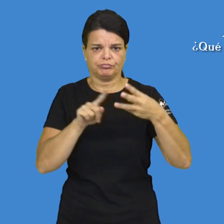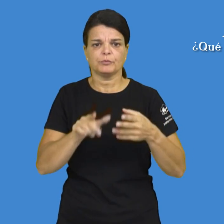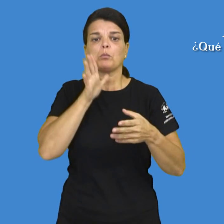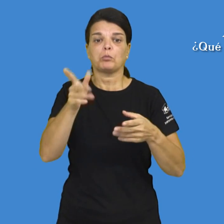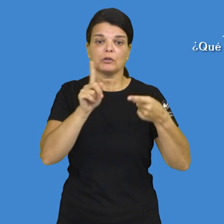motivo